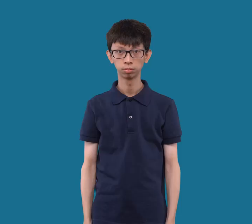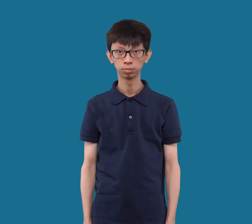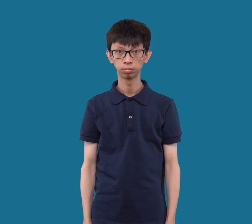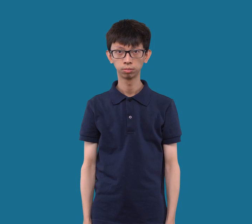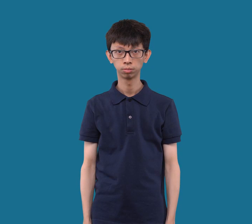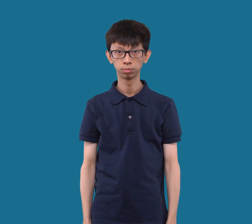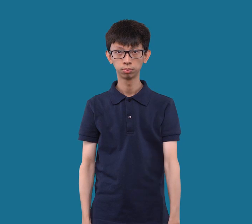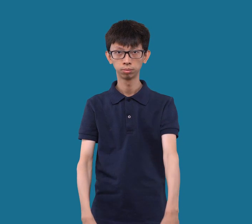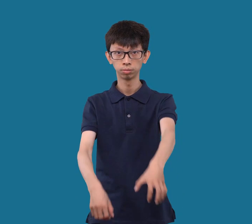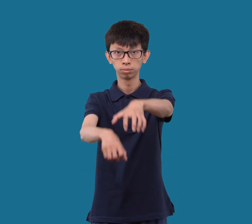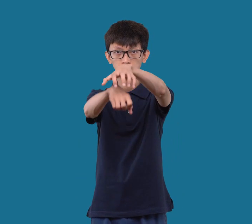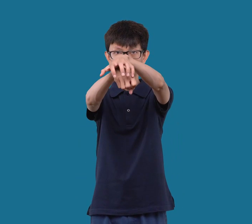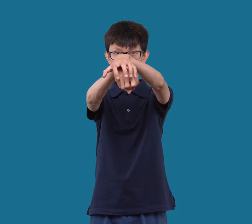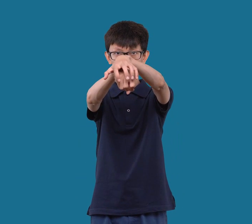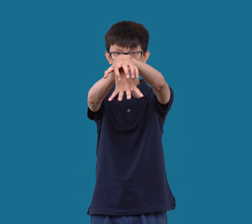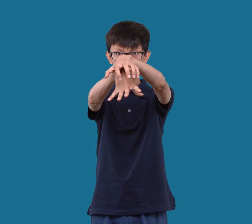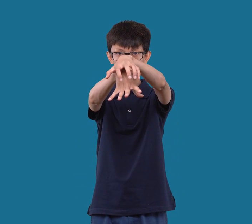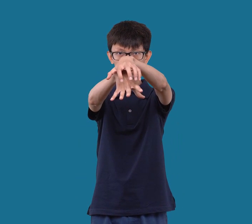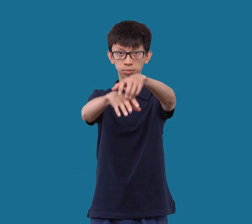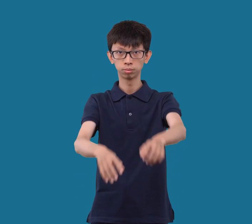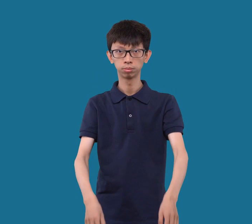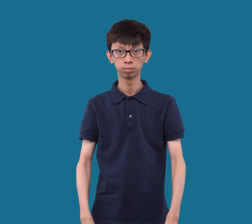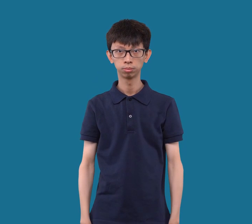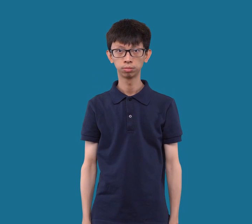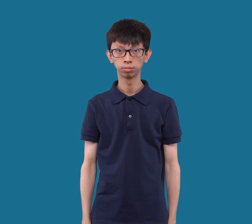chụp đèn